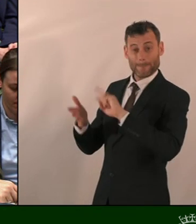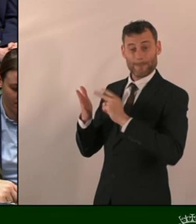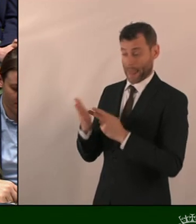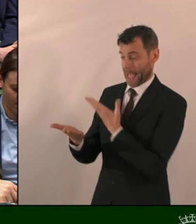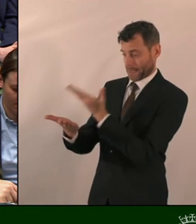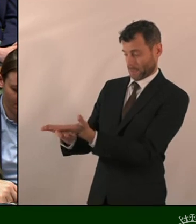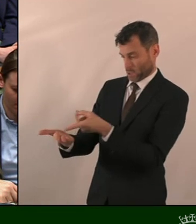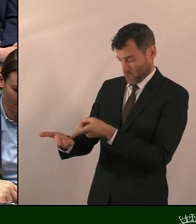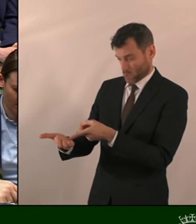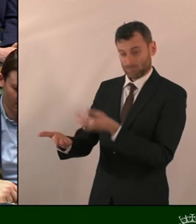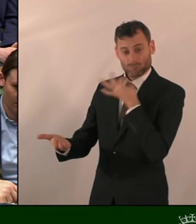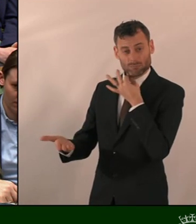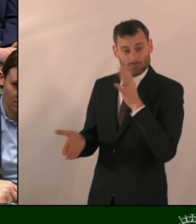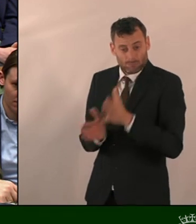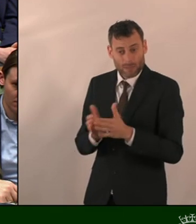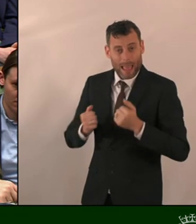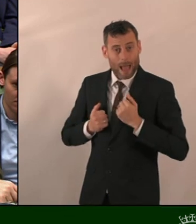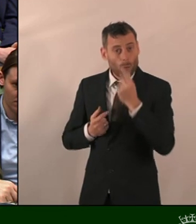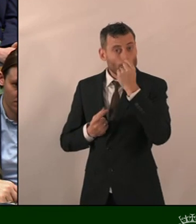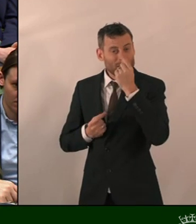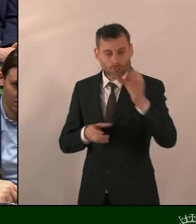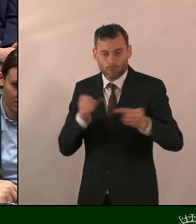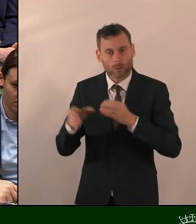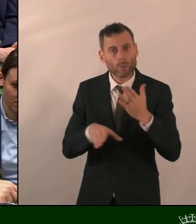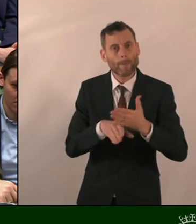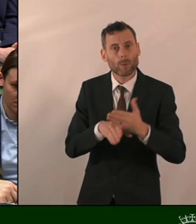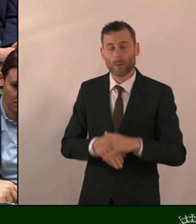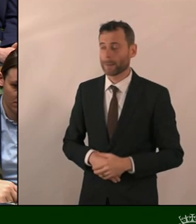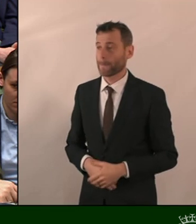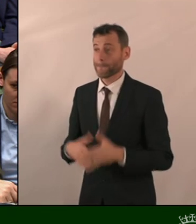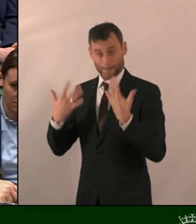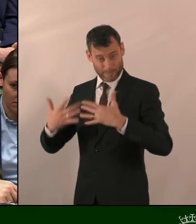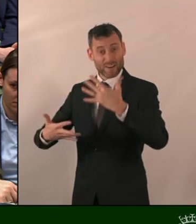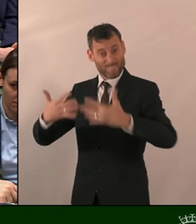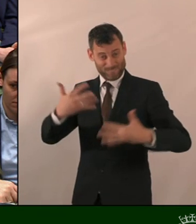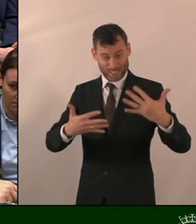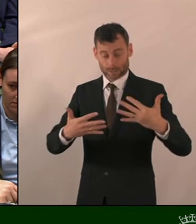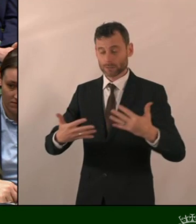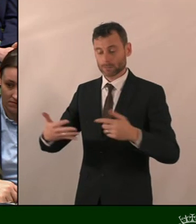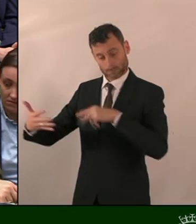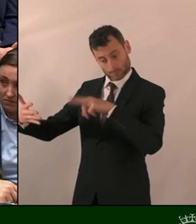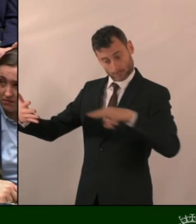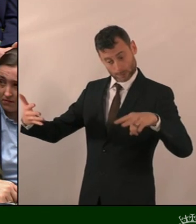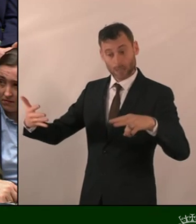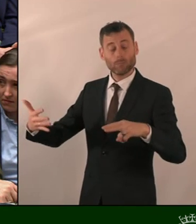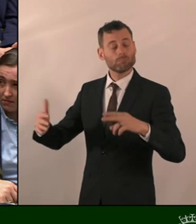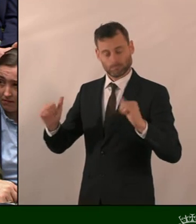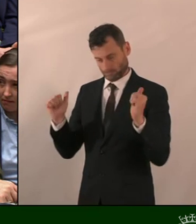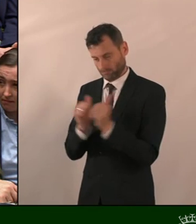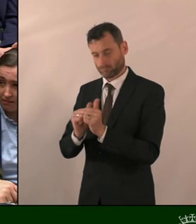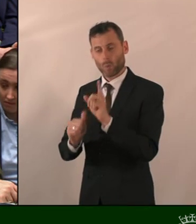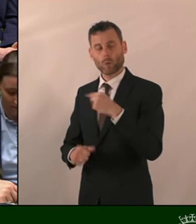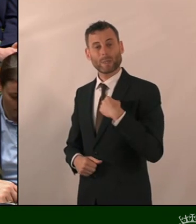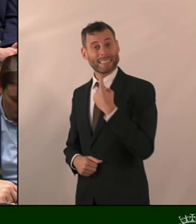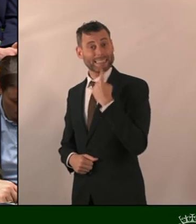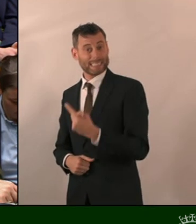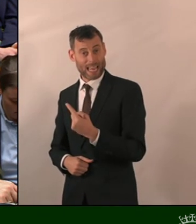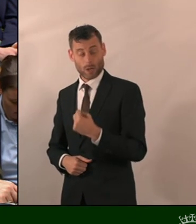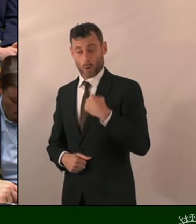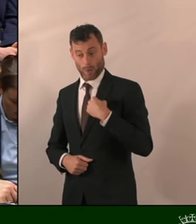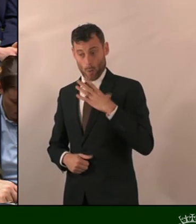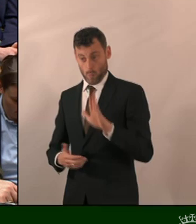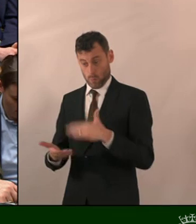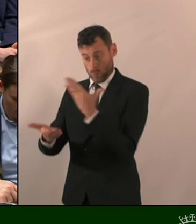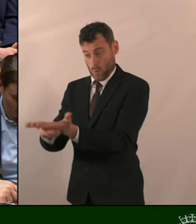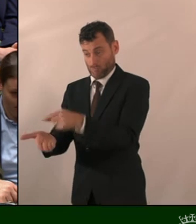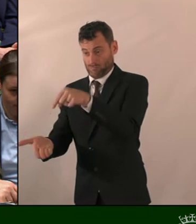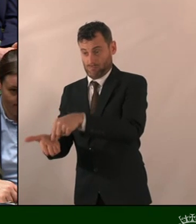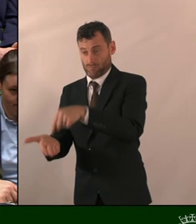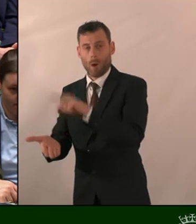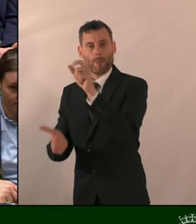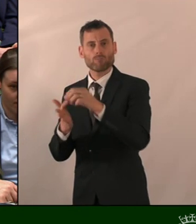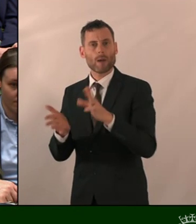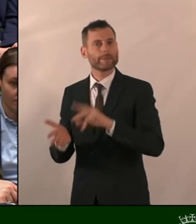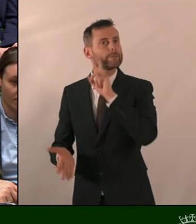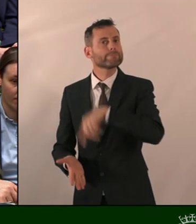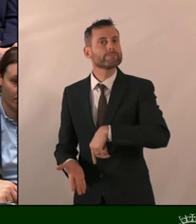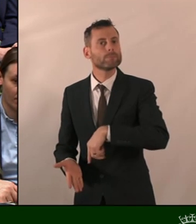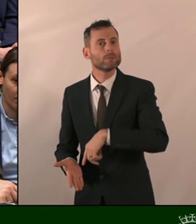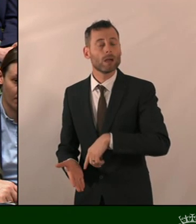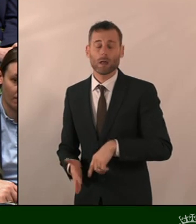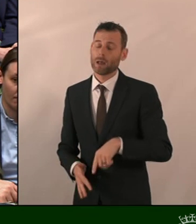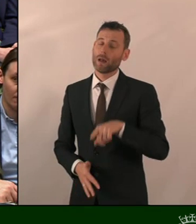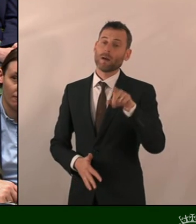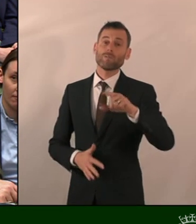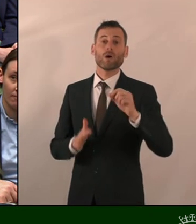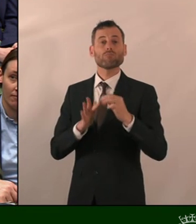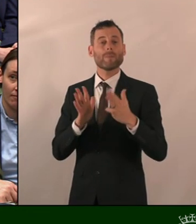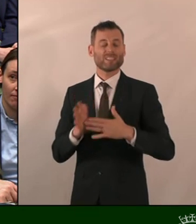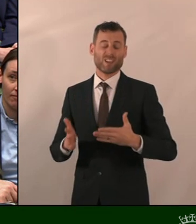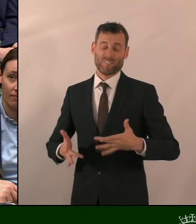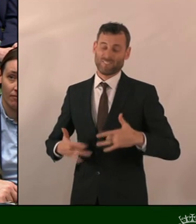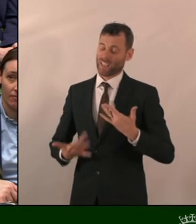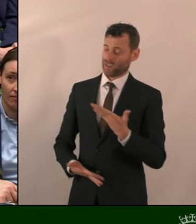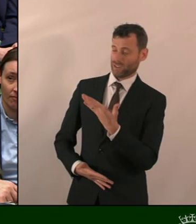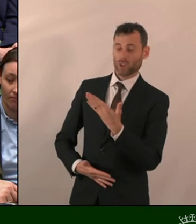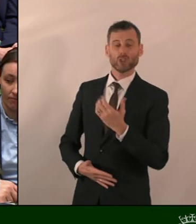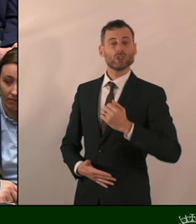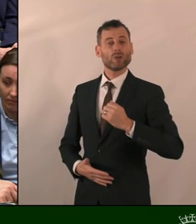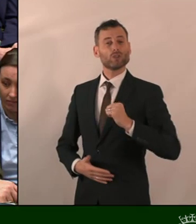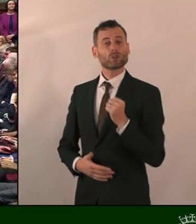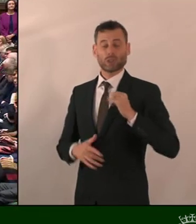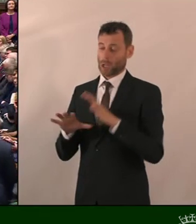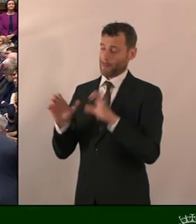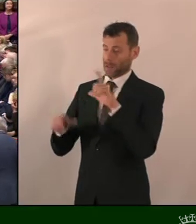Senior figures in the UK Government have said that what the Scottish Parliament decides “doesn’t matter one jot”; if the Prime Minister thinks that the Scottish Parliament does not matter, do Scottish businesses matter?